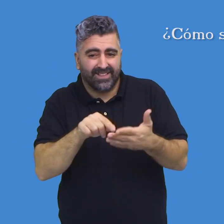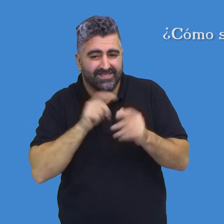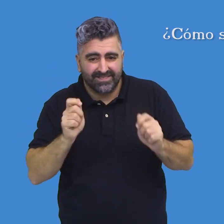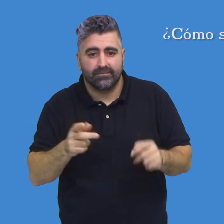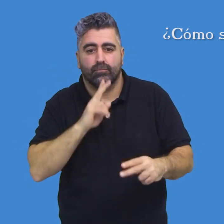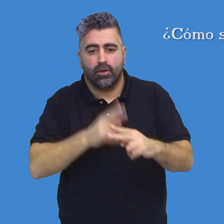frecuente